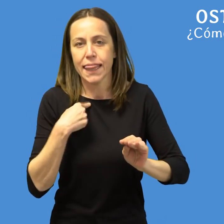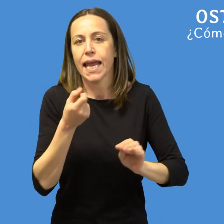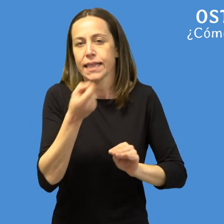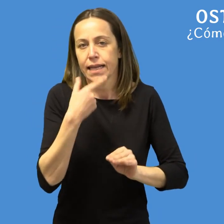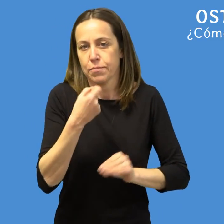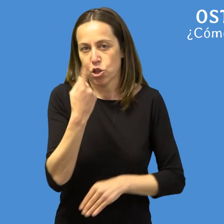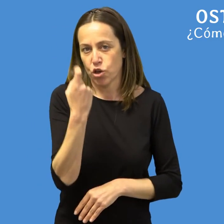droga